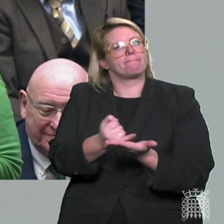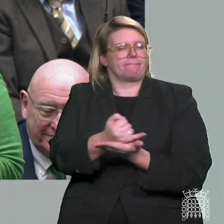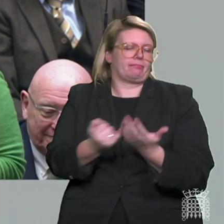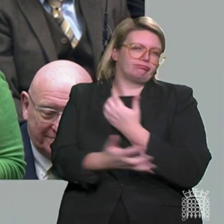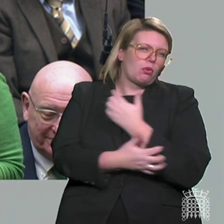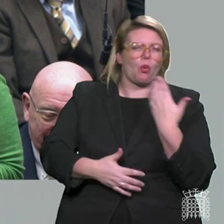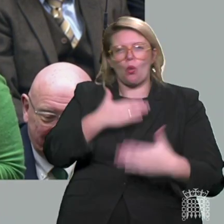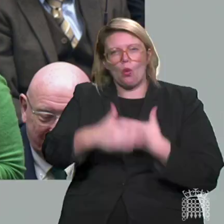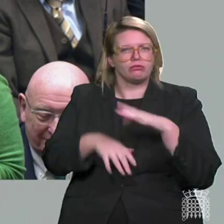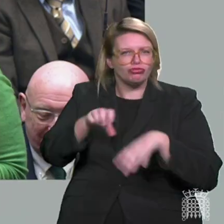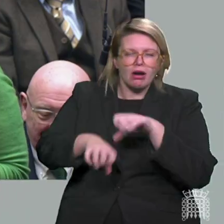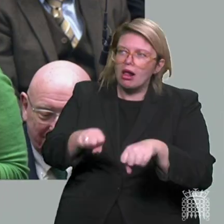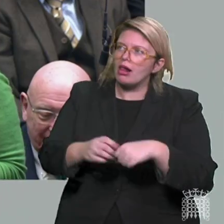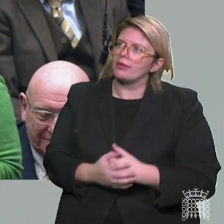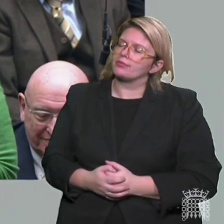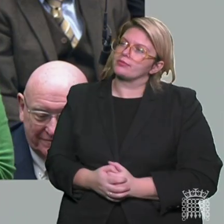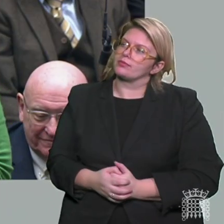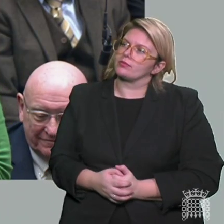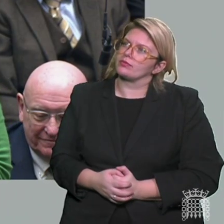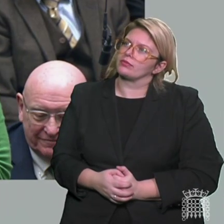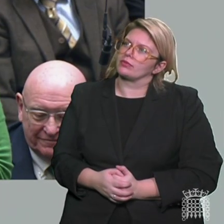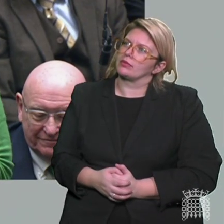Order. The question is far too long. The Prime Minister must have got the drift.